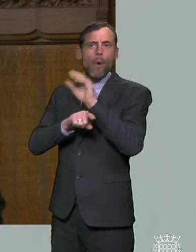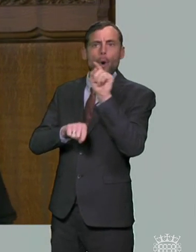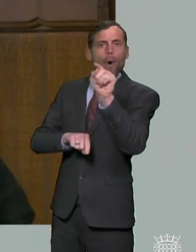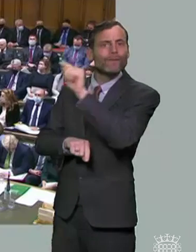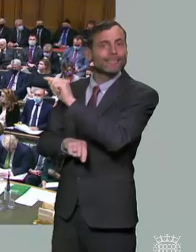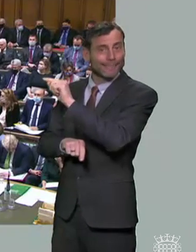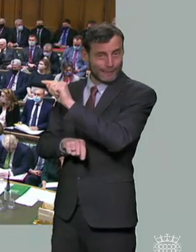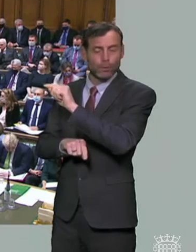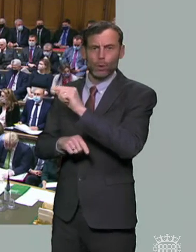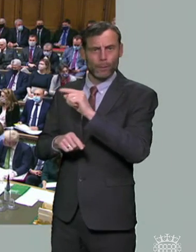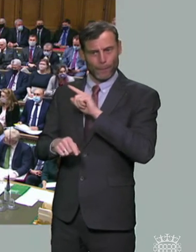top spot?